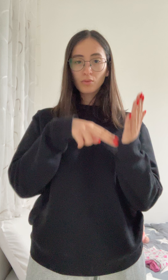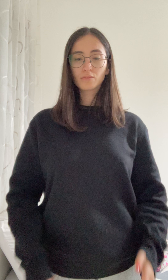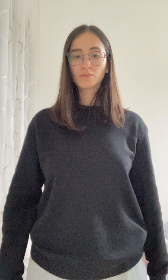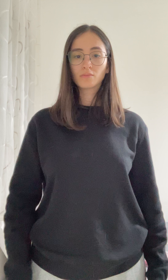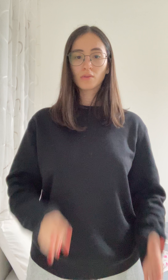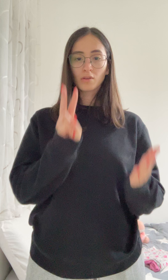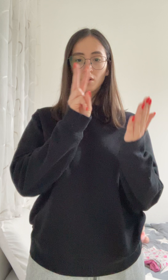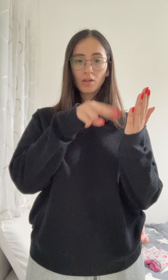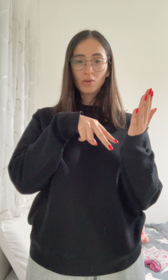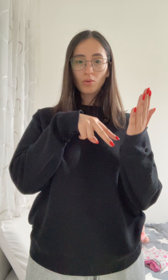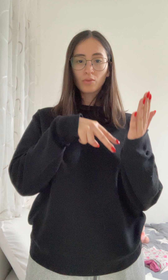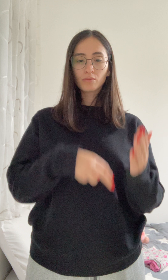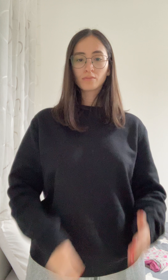לקרוא